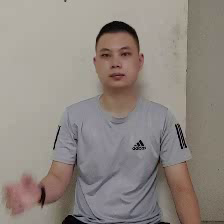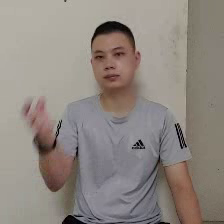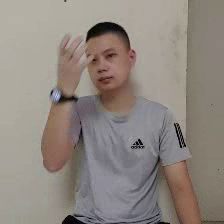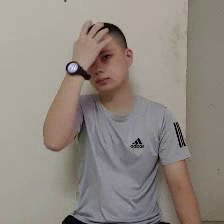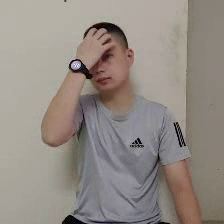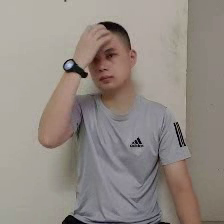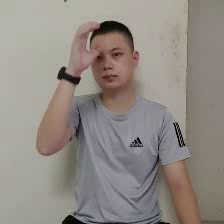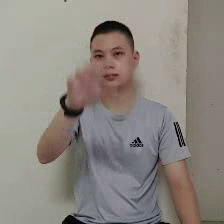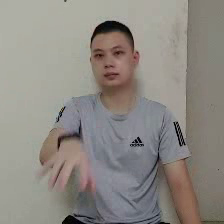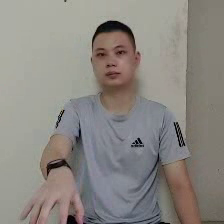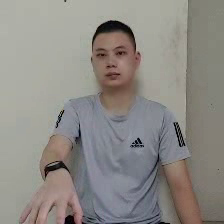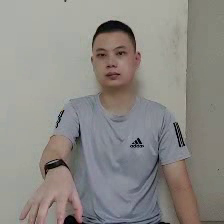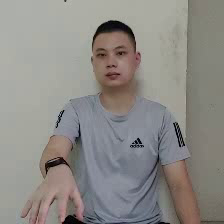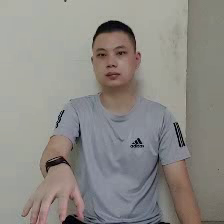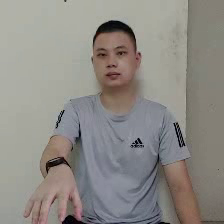Áp dụng